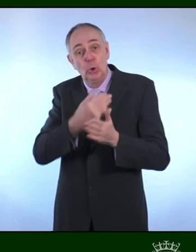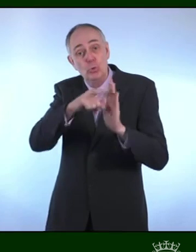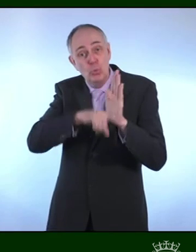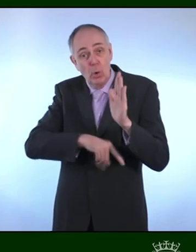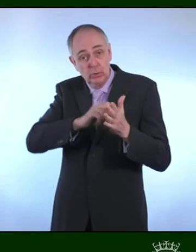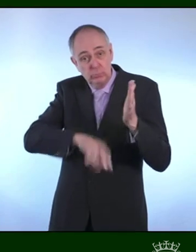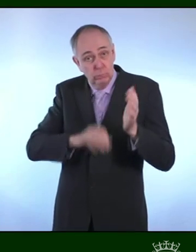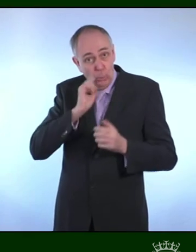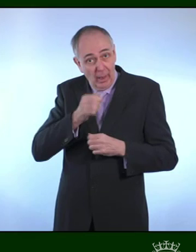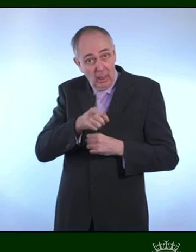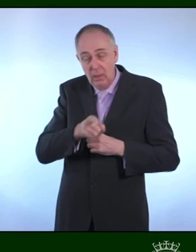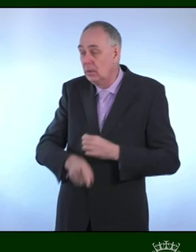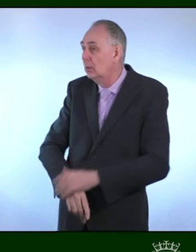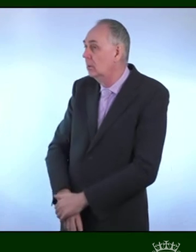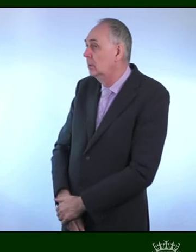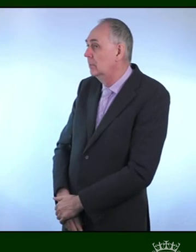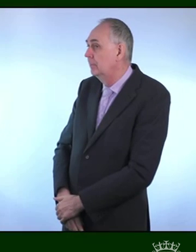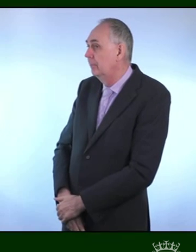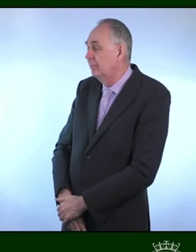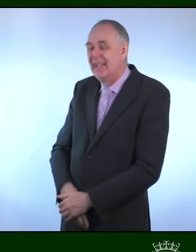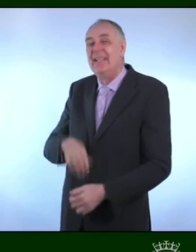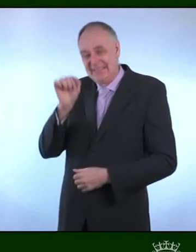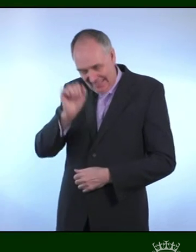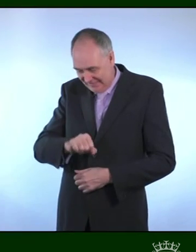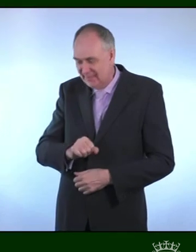Yes, of course. We keep those measures under constant review.